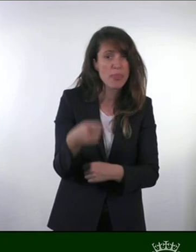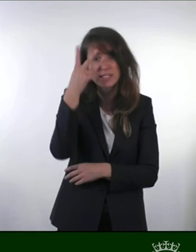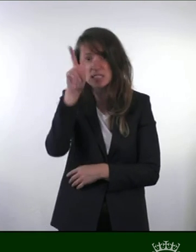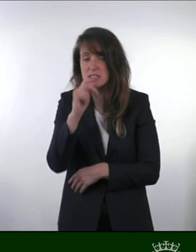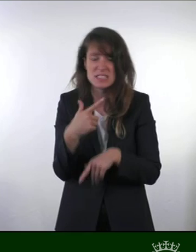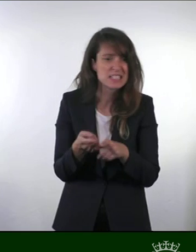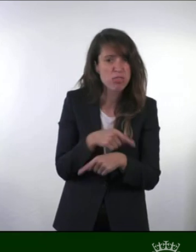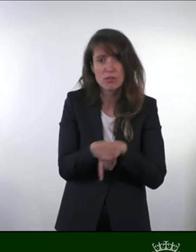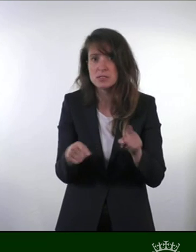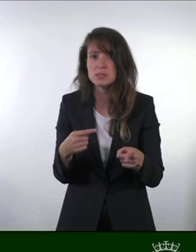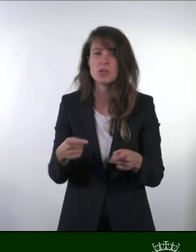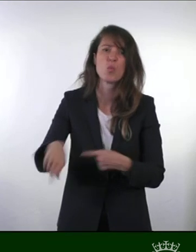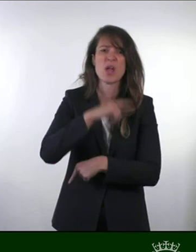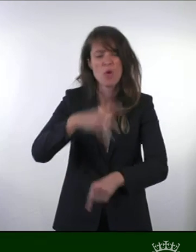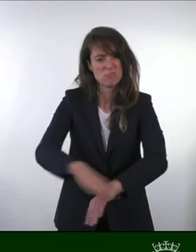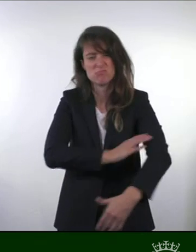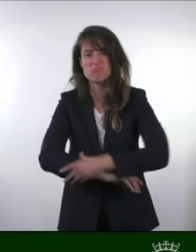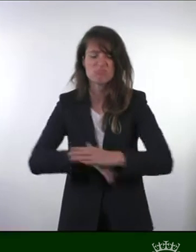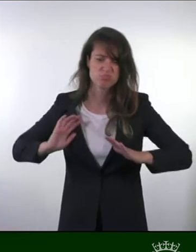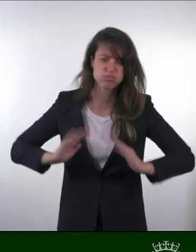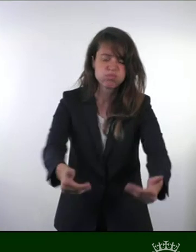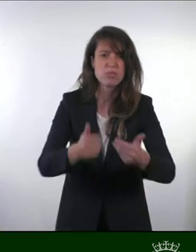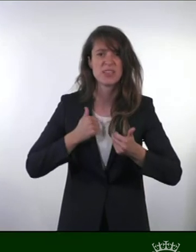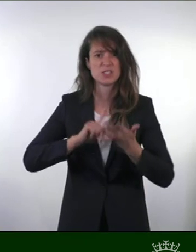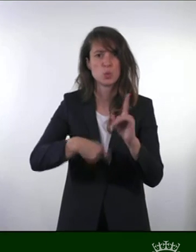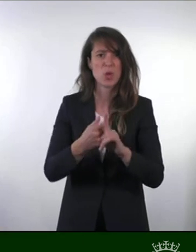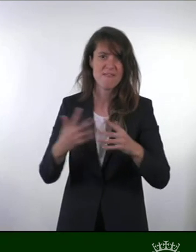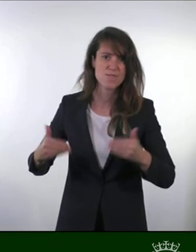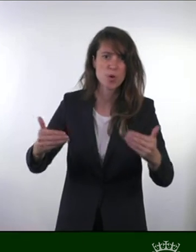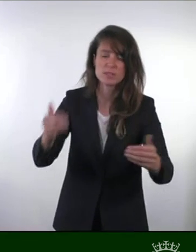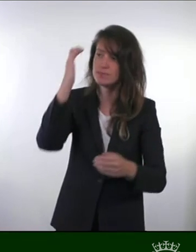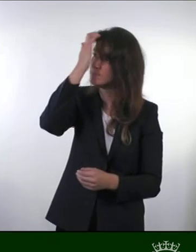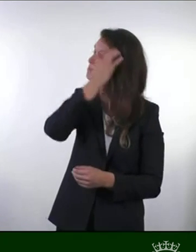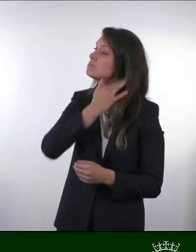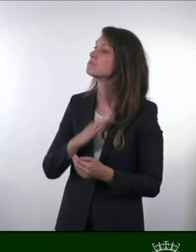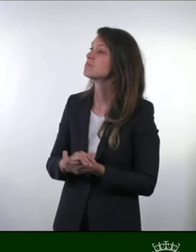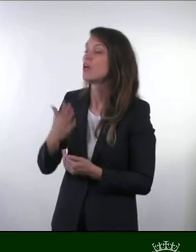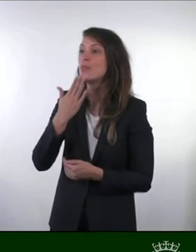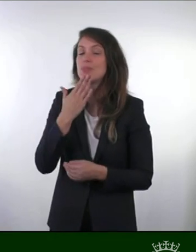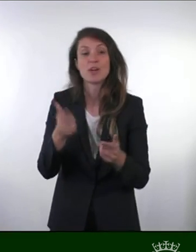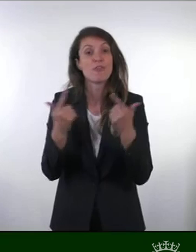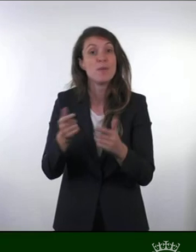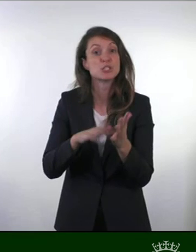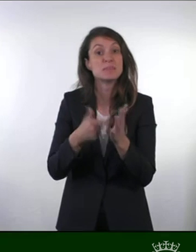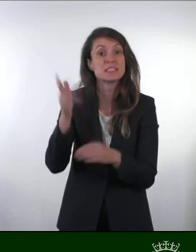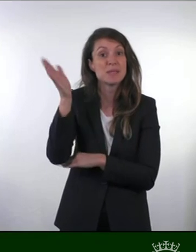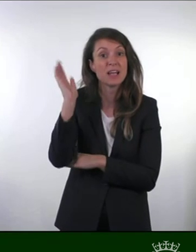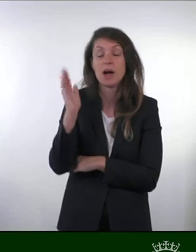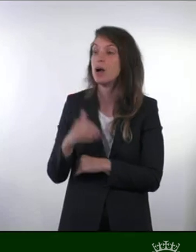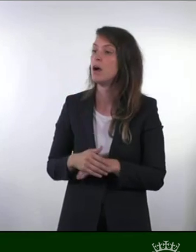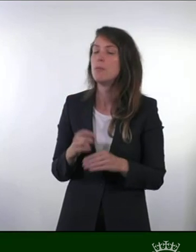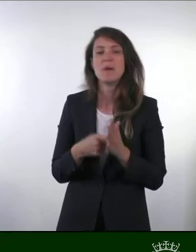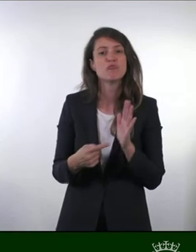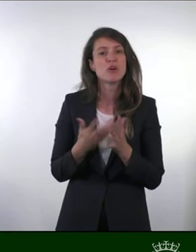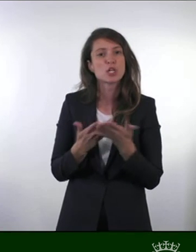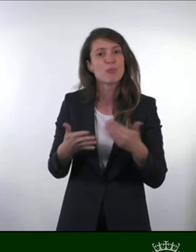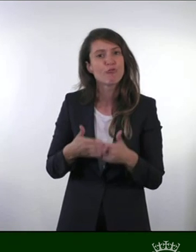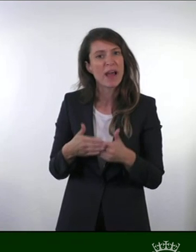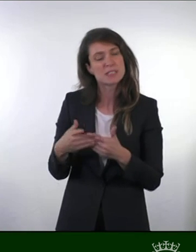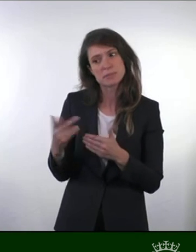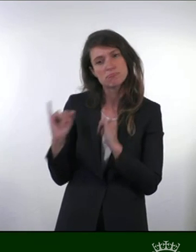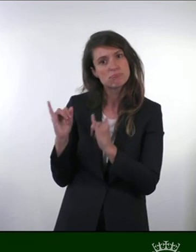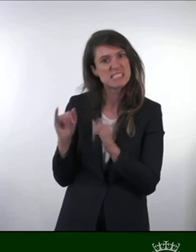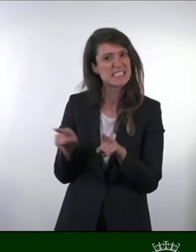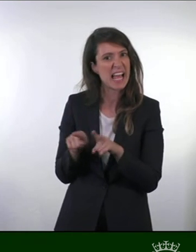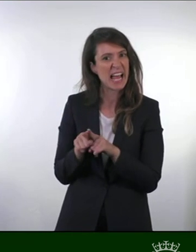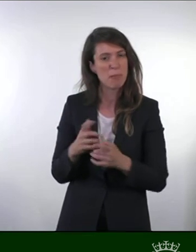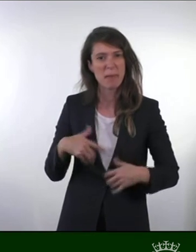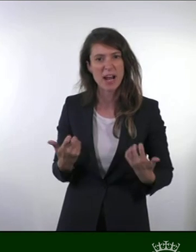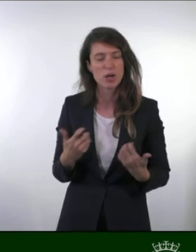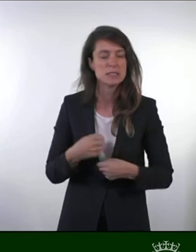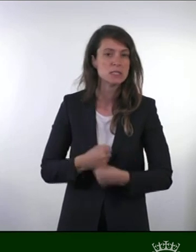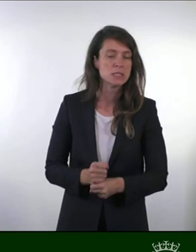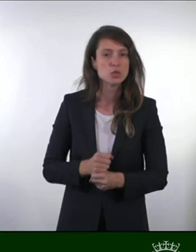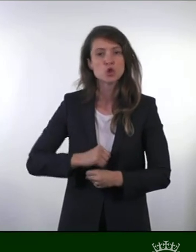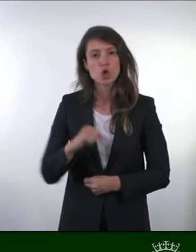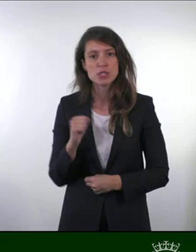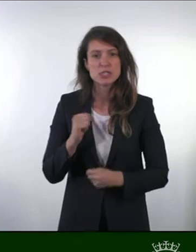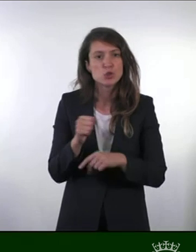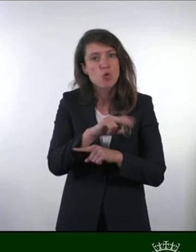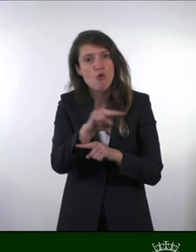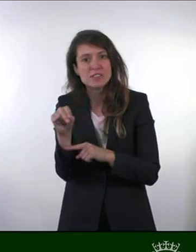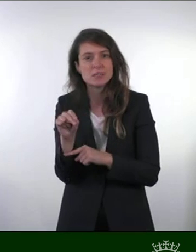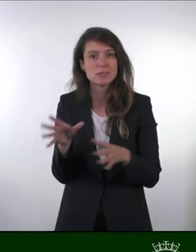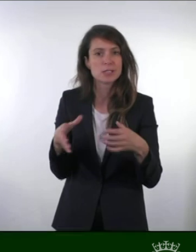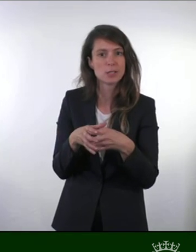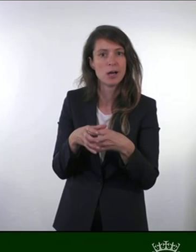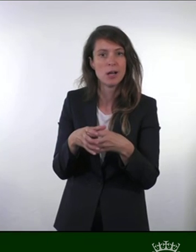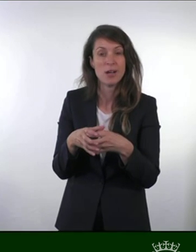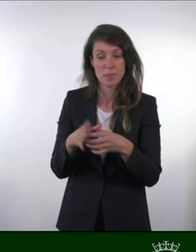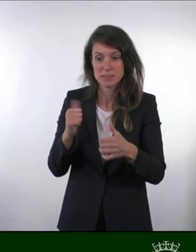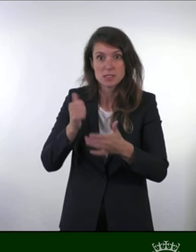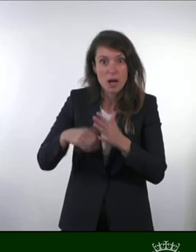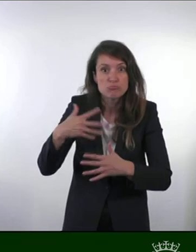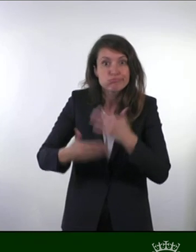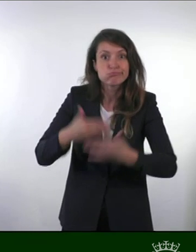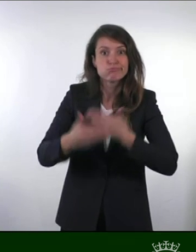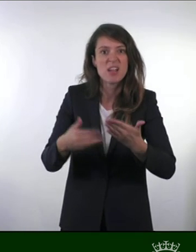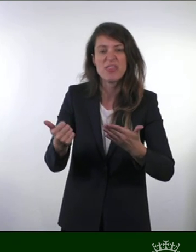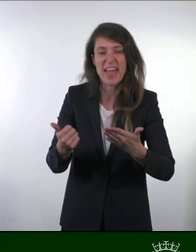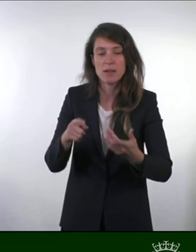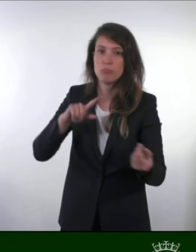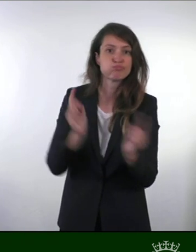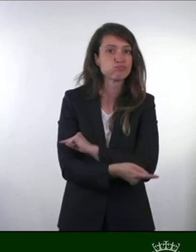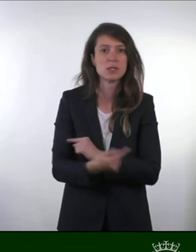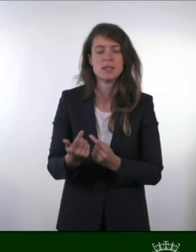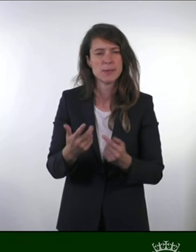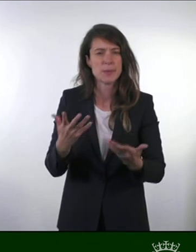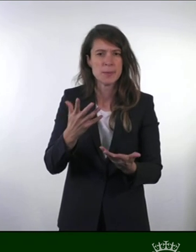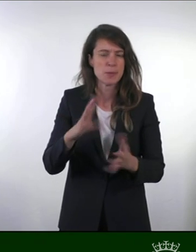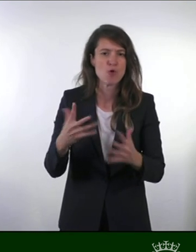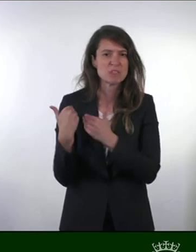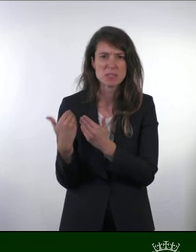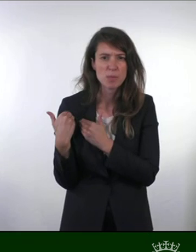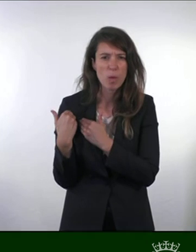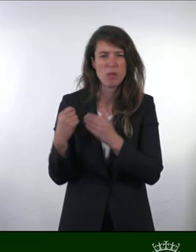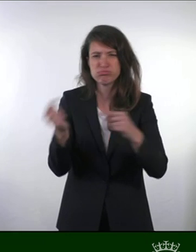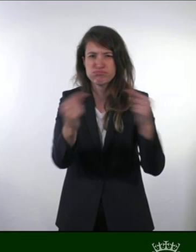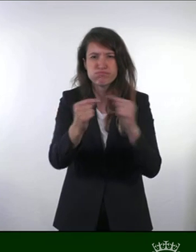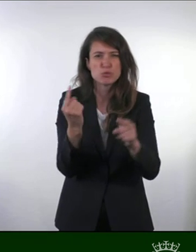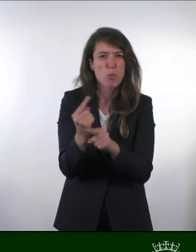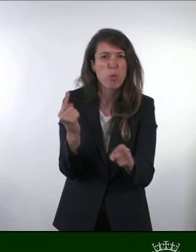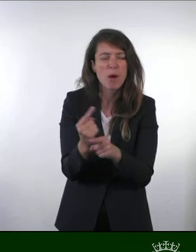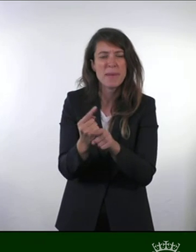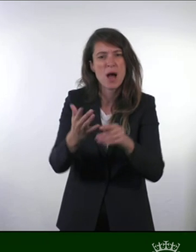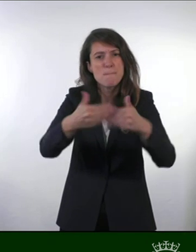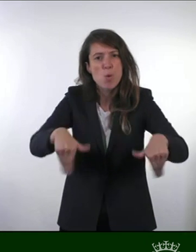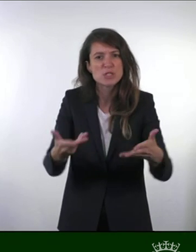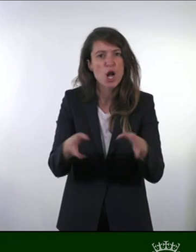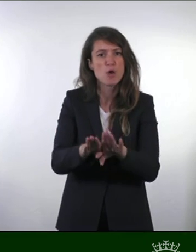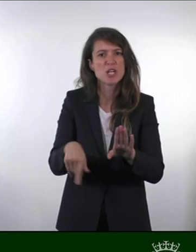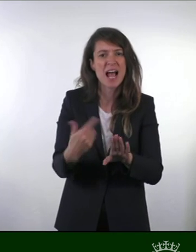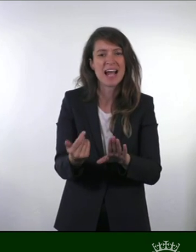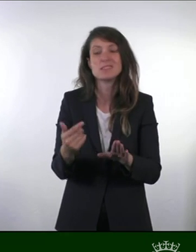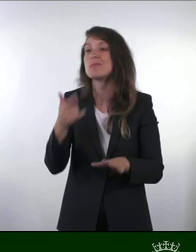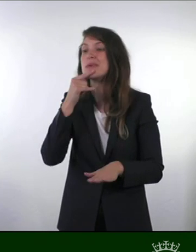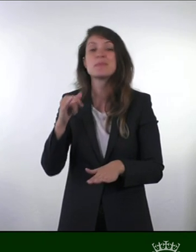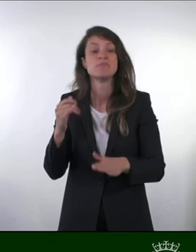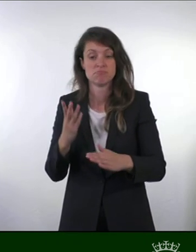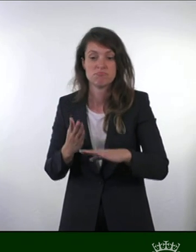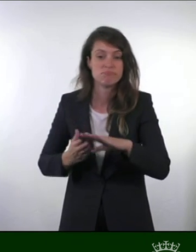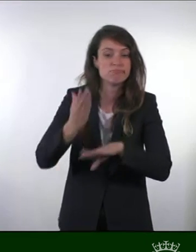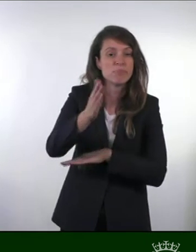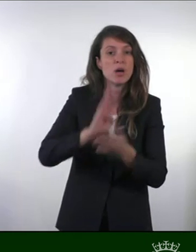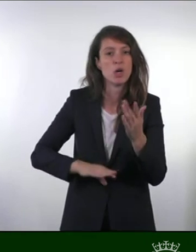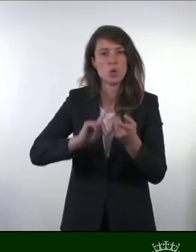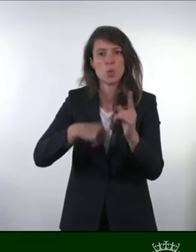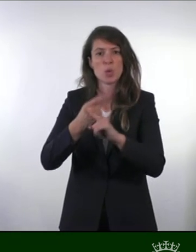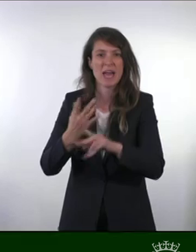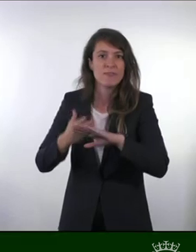We are going to get on with it and take this country forward. AndrewBowieDoes my right honourable Friend not share my anger and the frustration of the Scottish tourist sector that, just as it is getting back on its feet, it is having the legs pulled out from under it by deeply irresponsible, damaging and divisive talk of arbitrary border closures and the quarantining of visitors from across the rest of the United Kingdom?